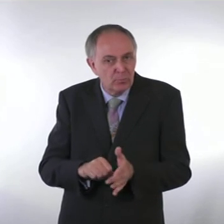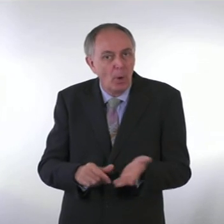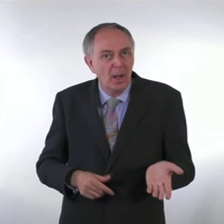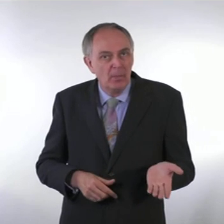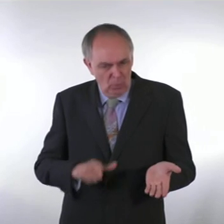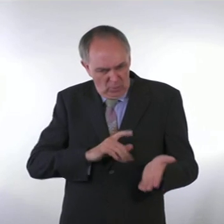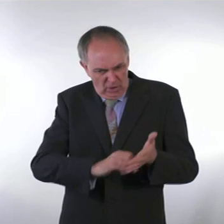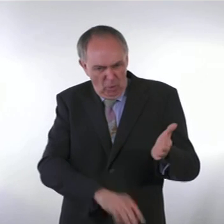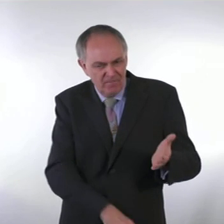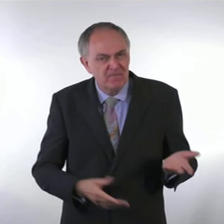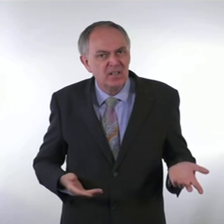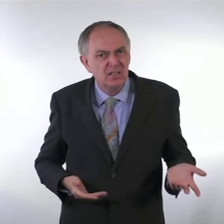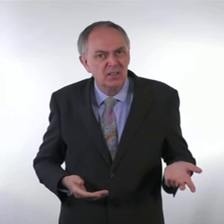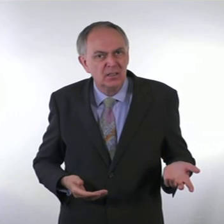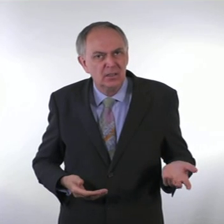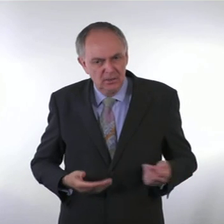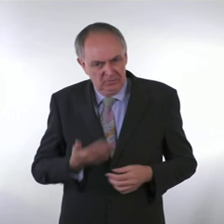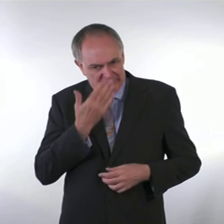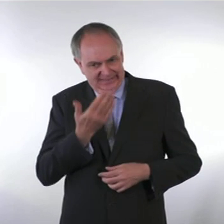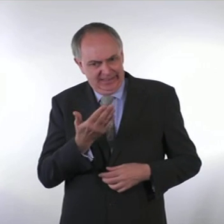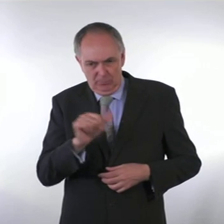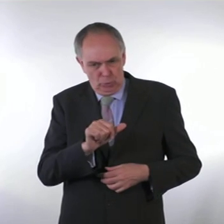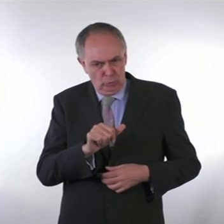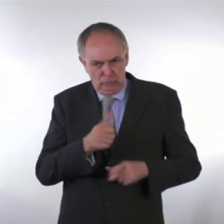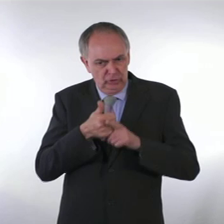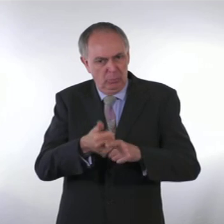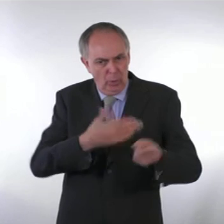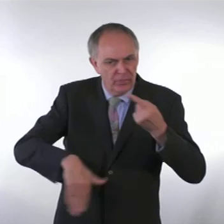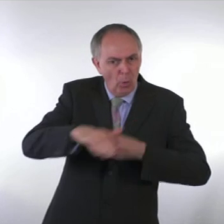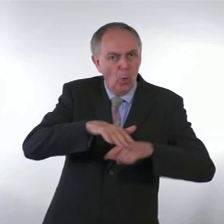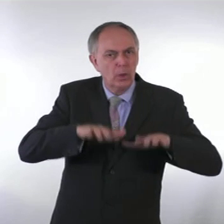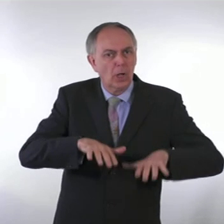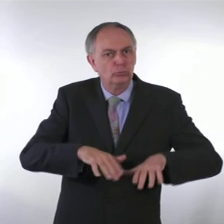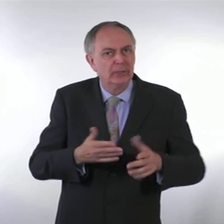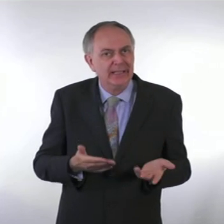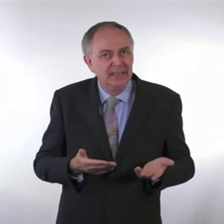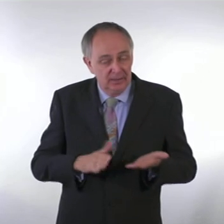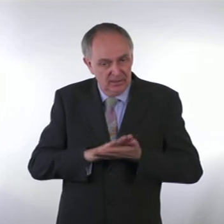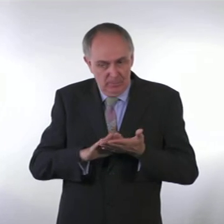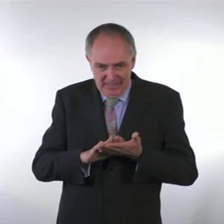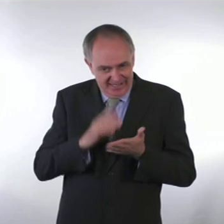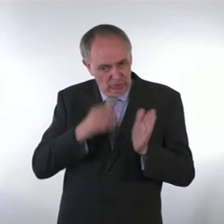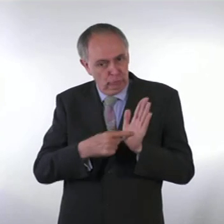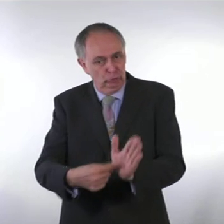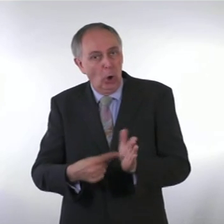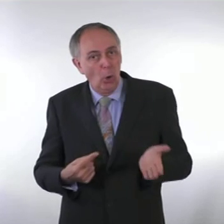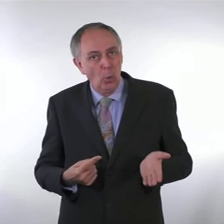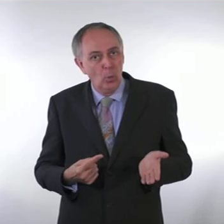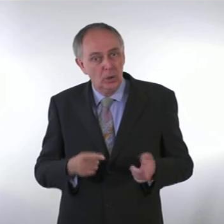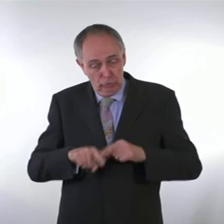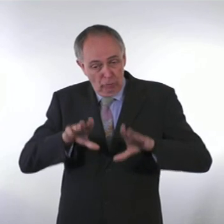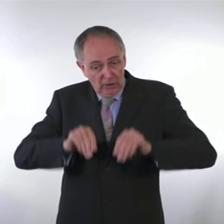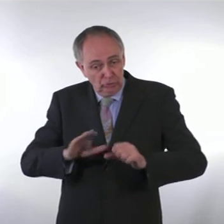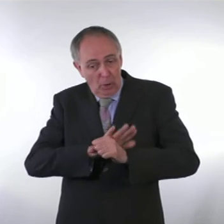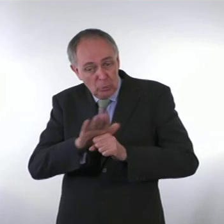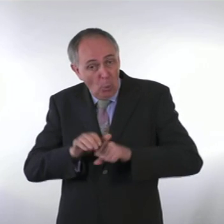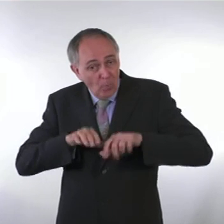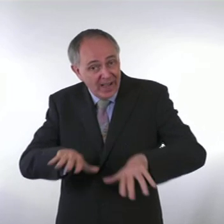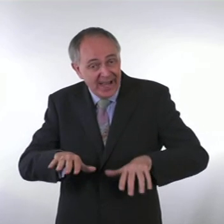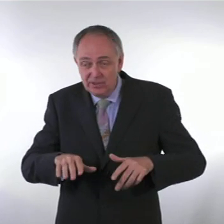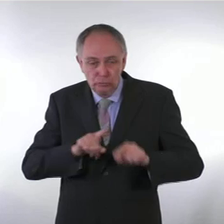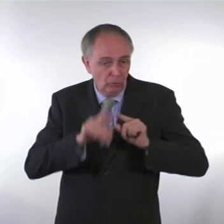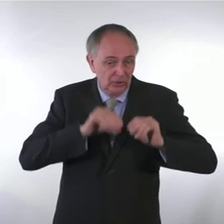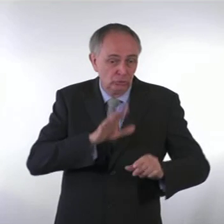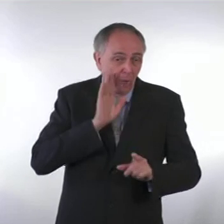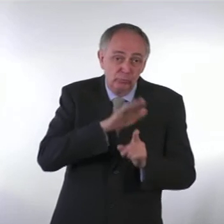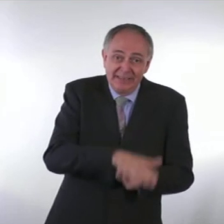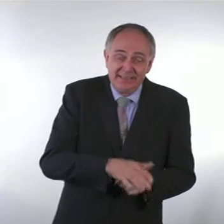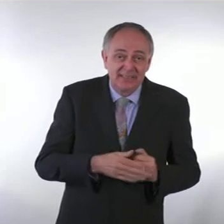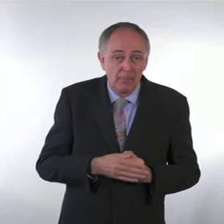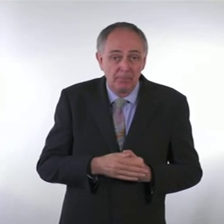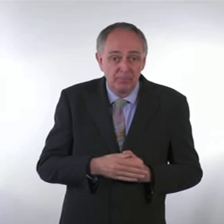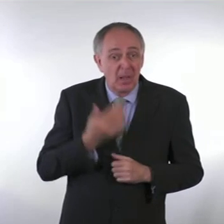If, unlike Trump, he seeks to represent the whole country that he is elected to lead, what action is he going to take to show that in tackling covid-19 and wider racism in society, black lives matter?